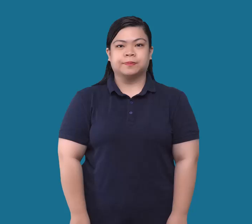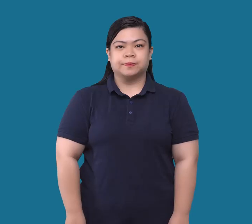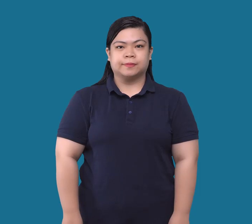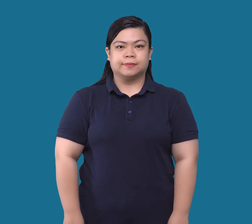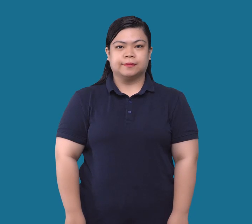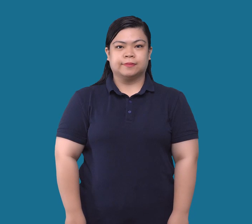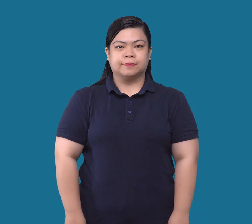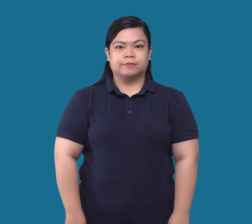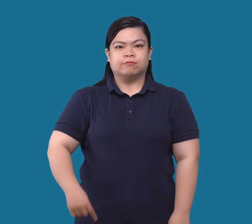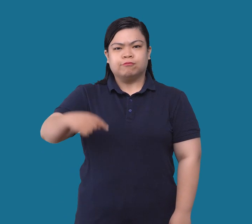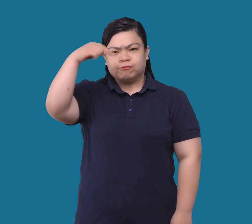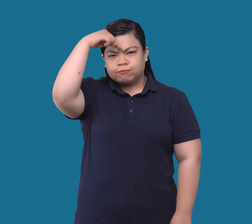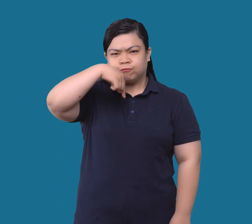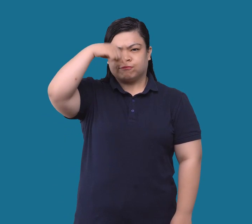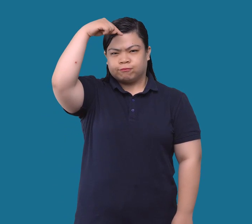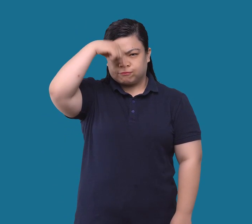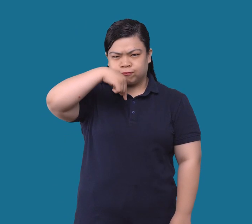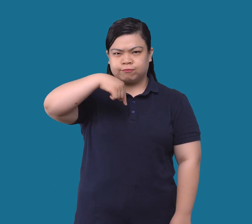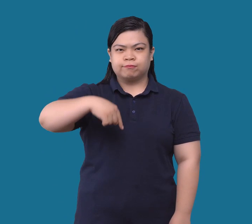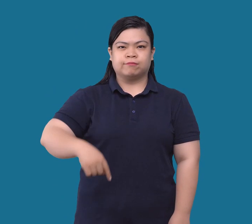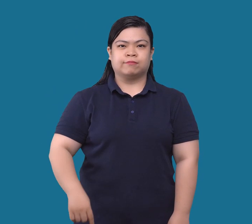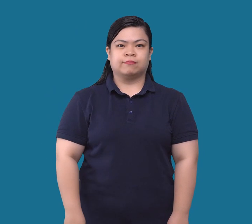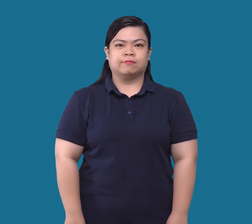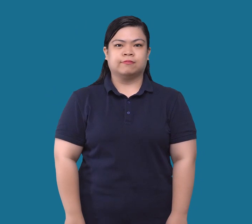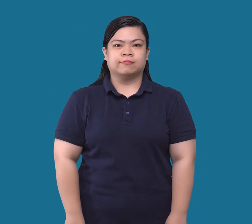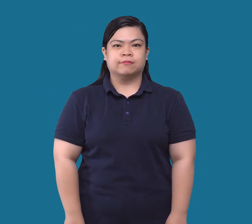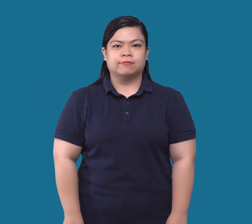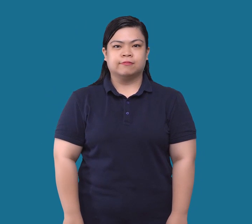thuộc lòng